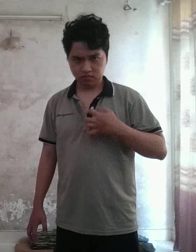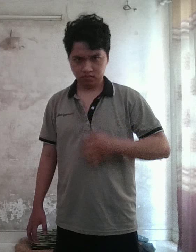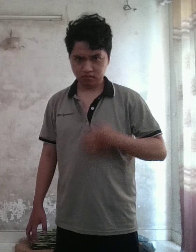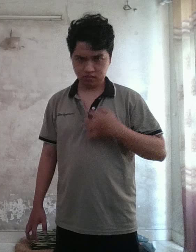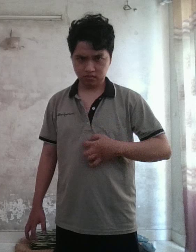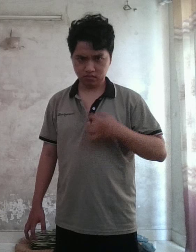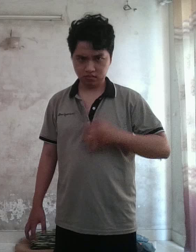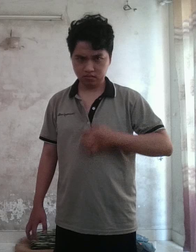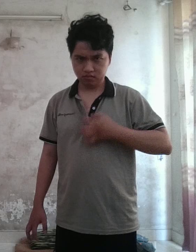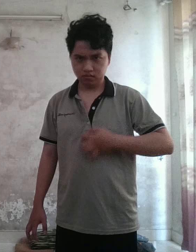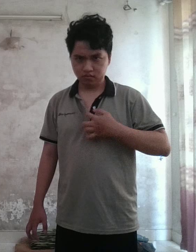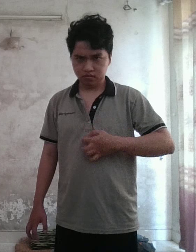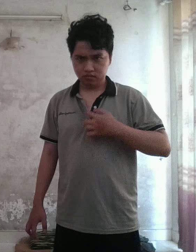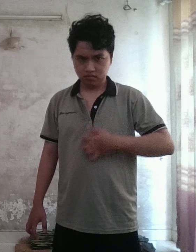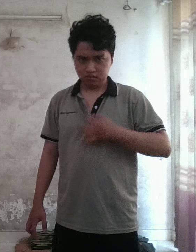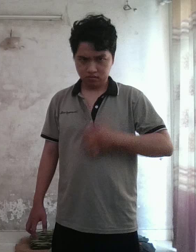ghen